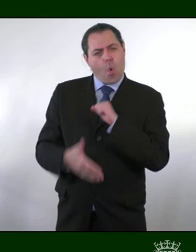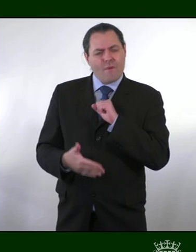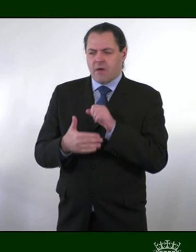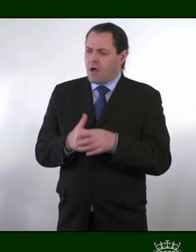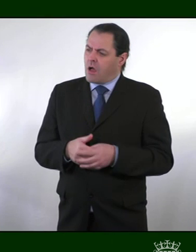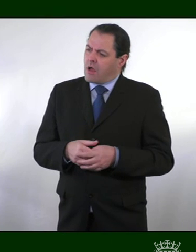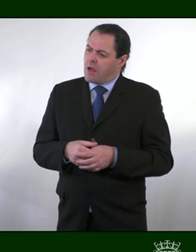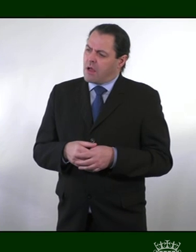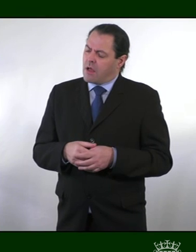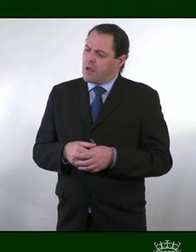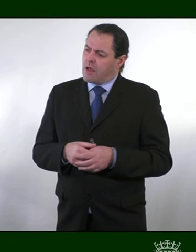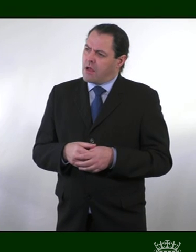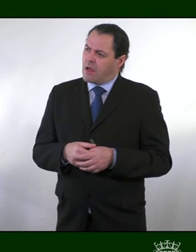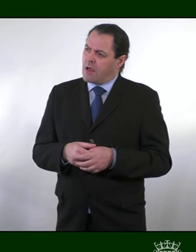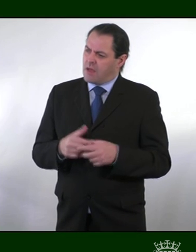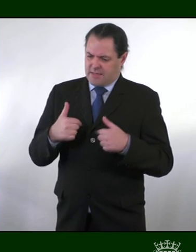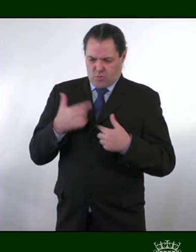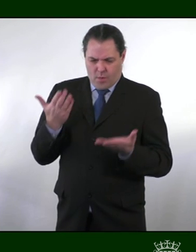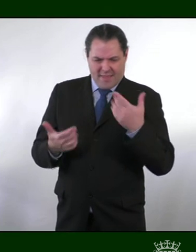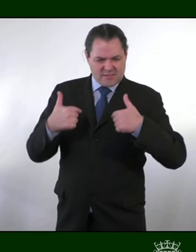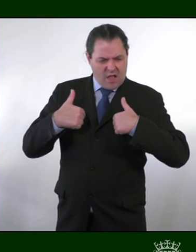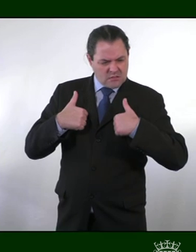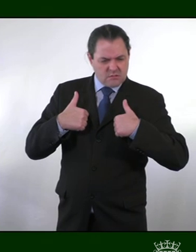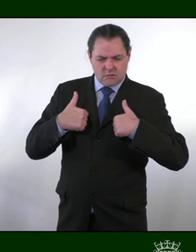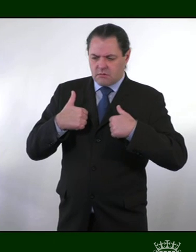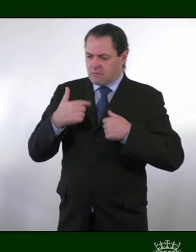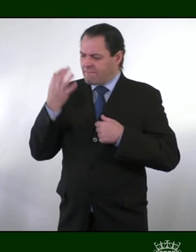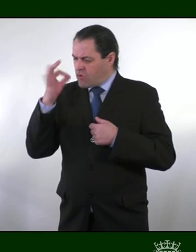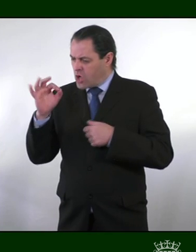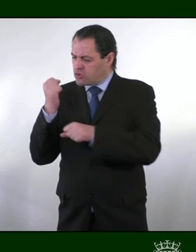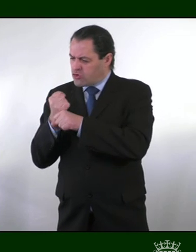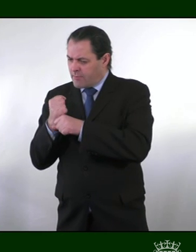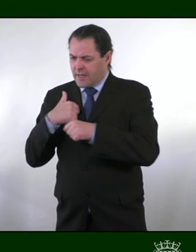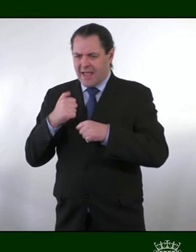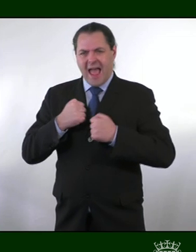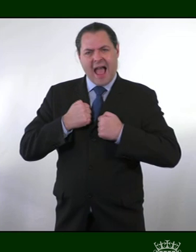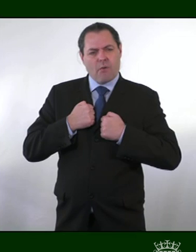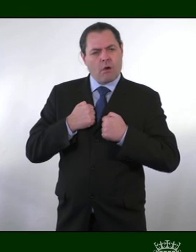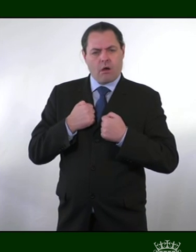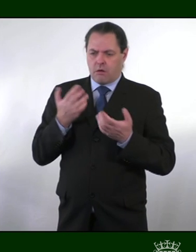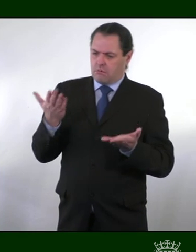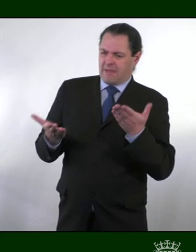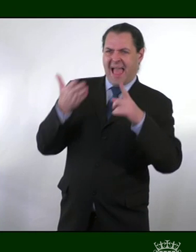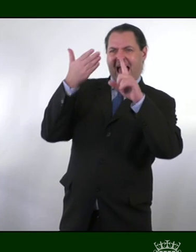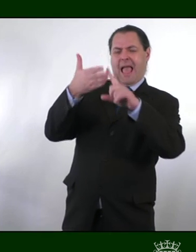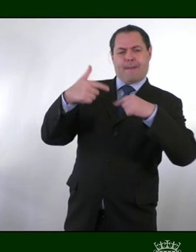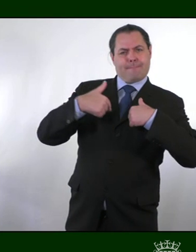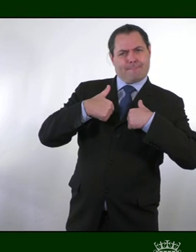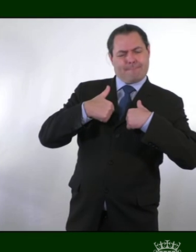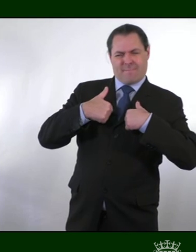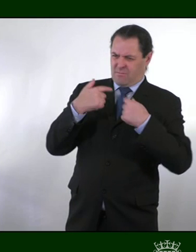I think she compared us with France and Germany and questioned this Government’s and the Prime Minister’s ambition.